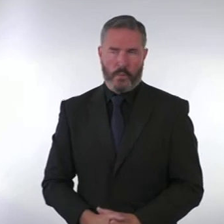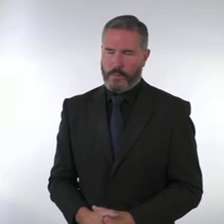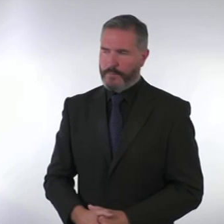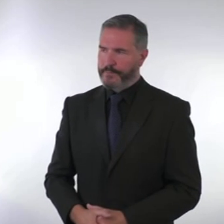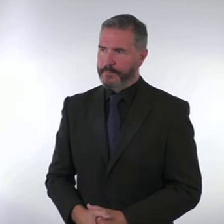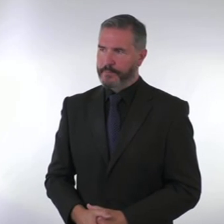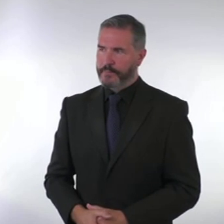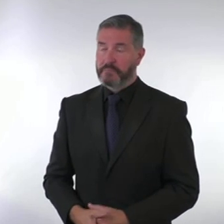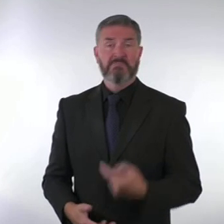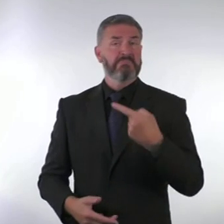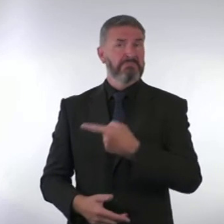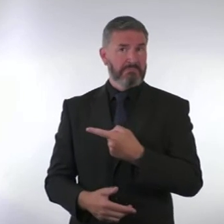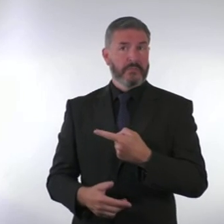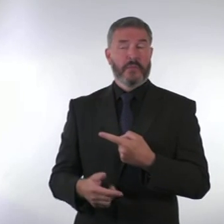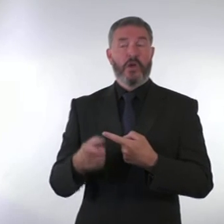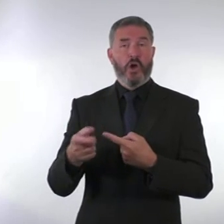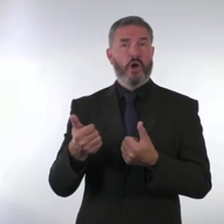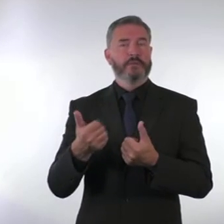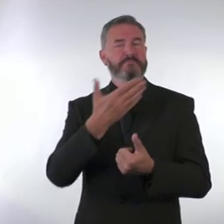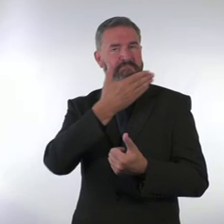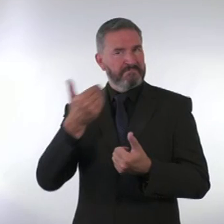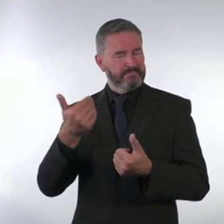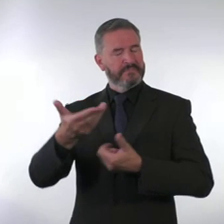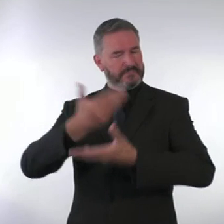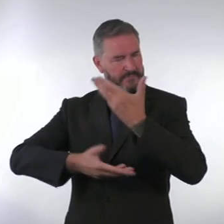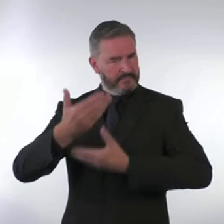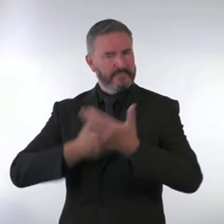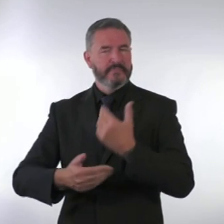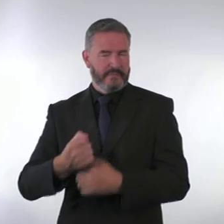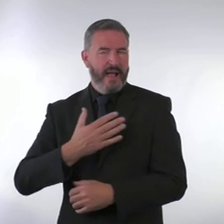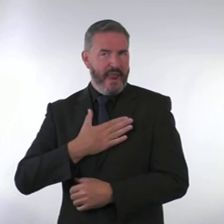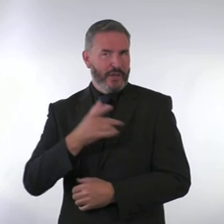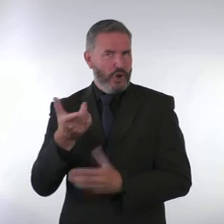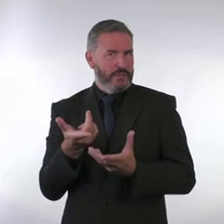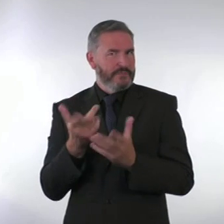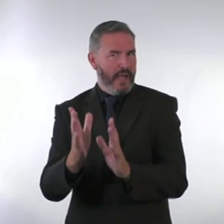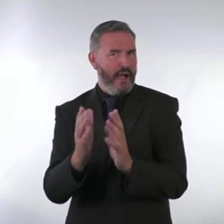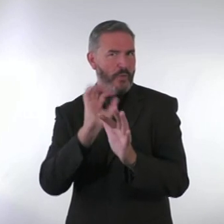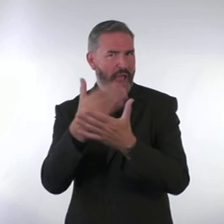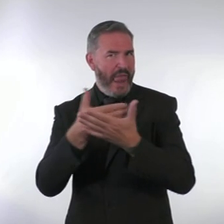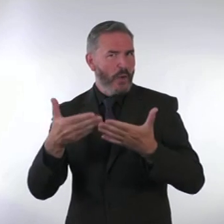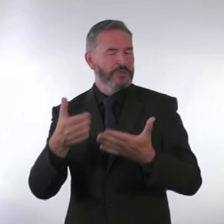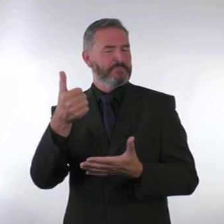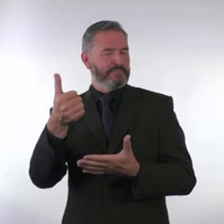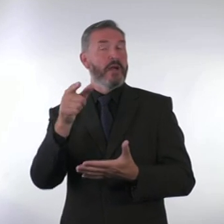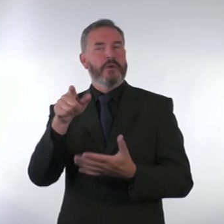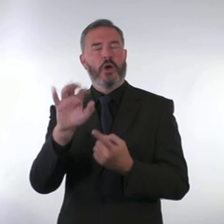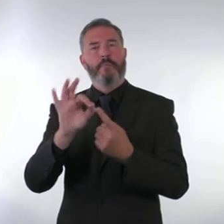I thank my right honourable Friend for the extreme tact with which she expressed her question.